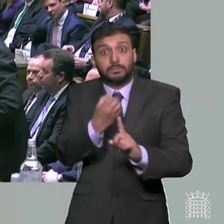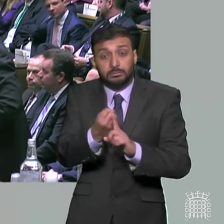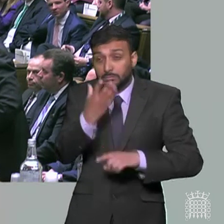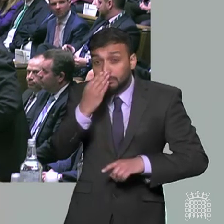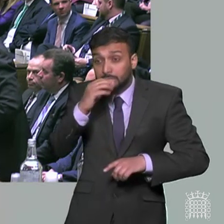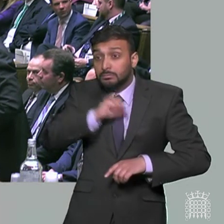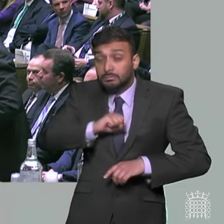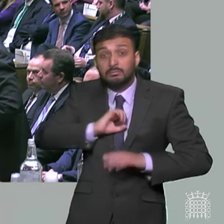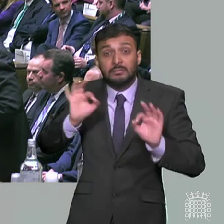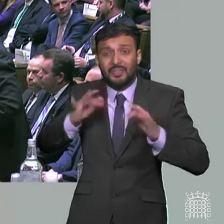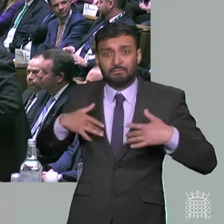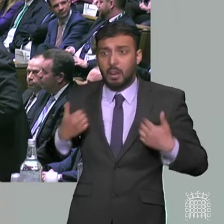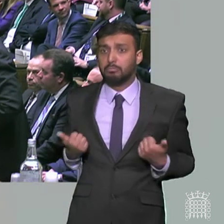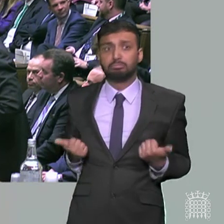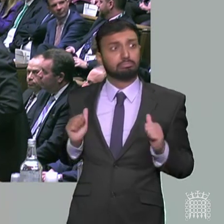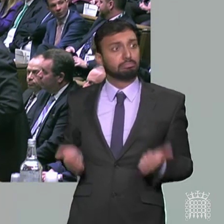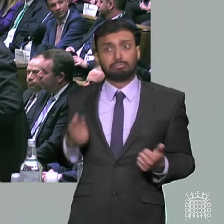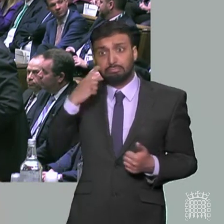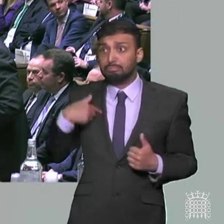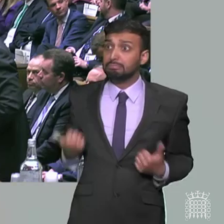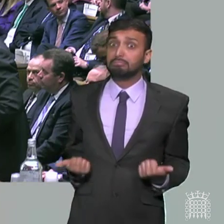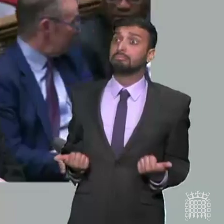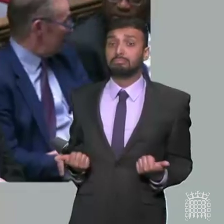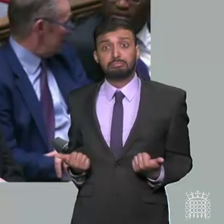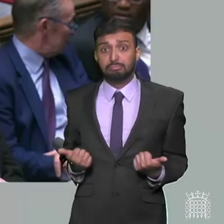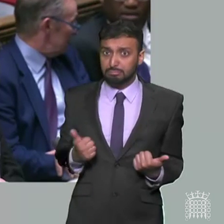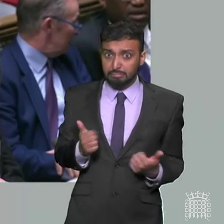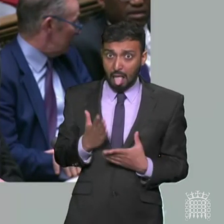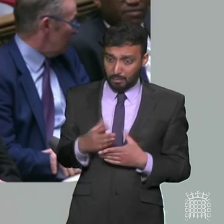I wish we had known more about that at the time.